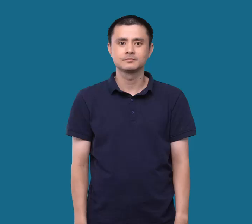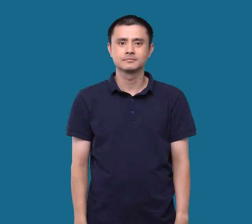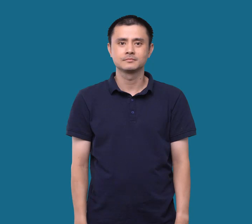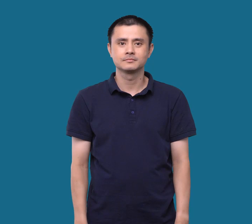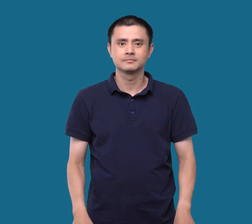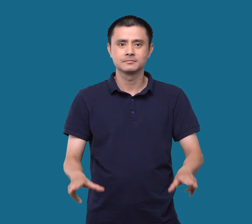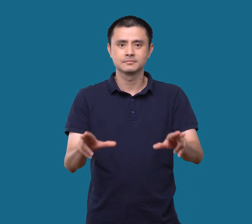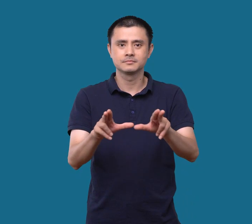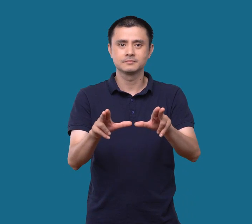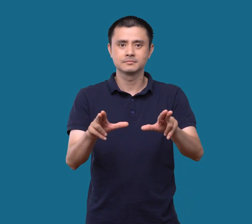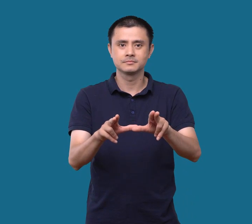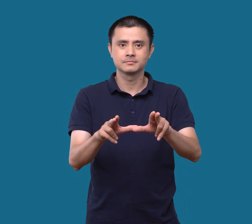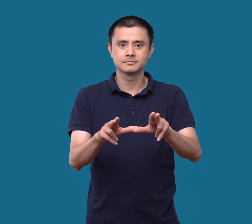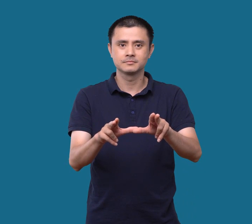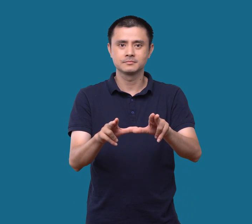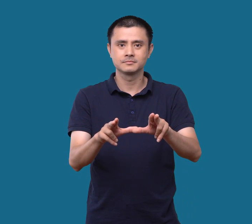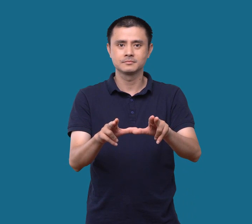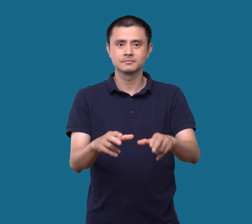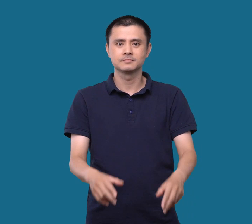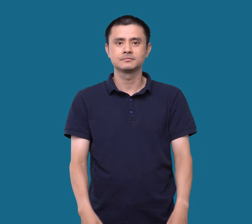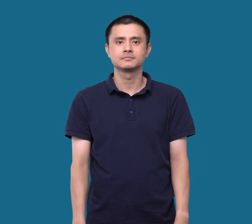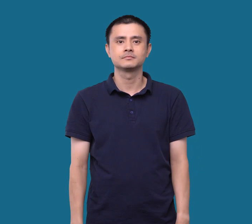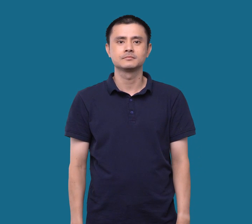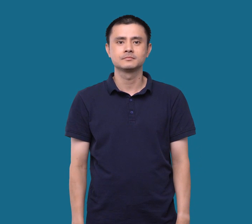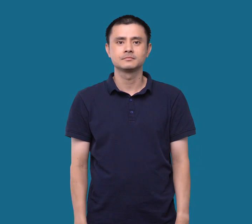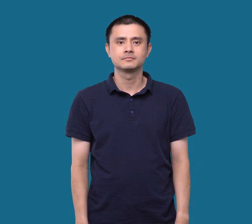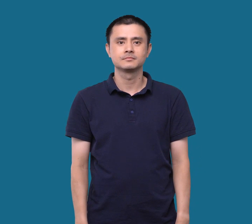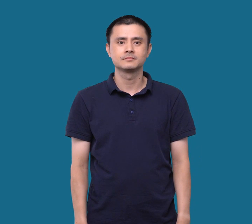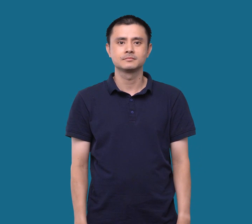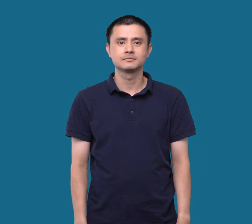ma túy